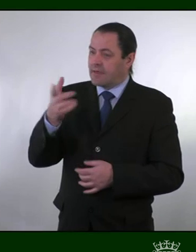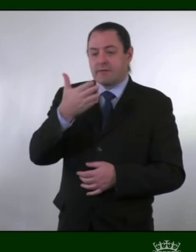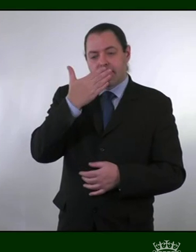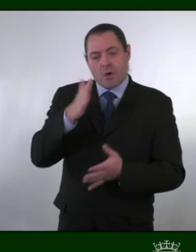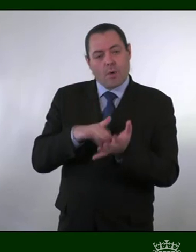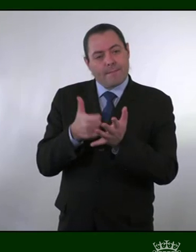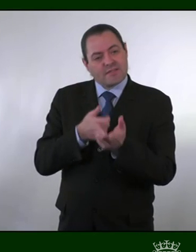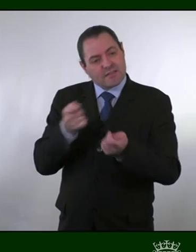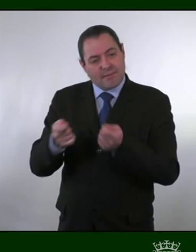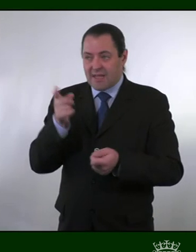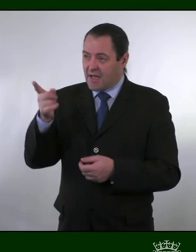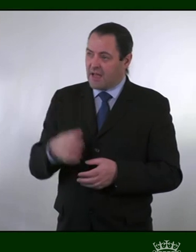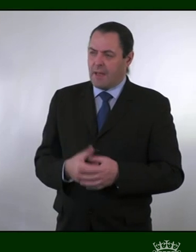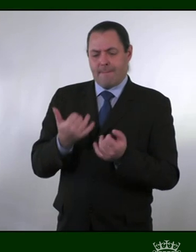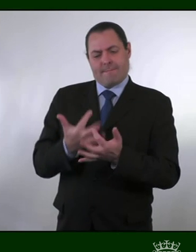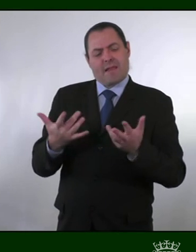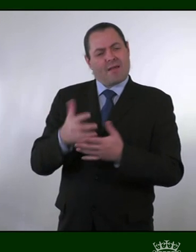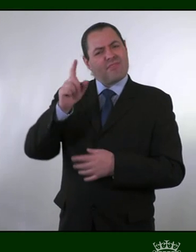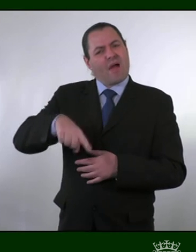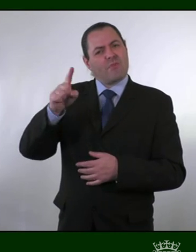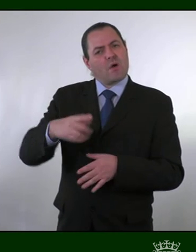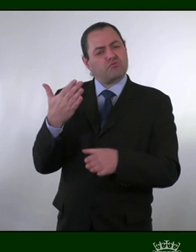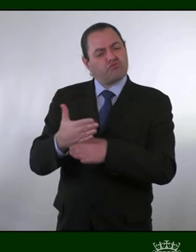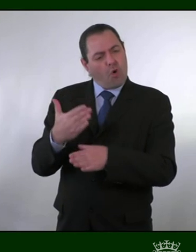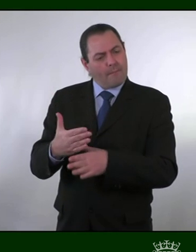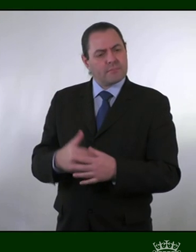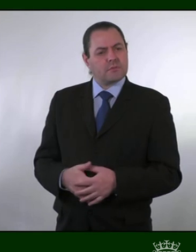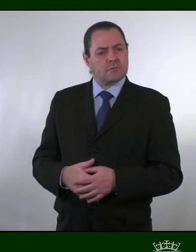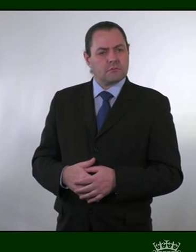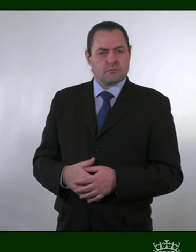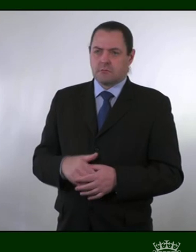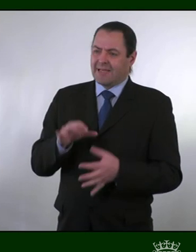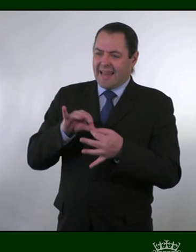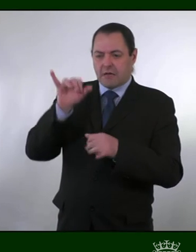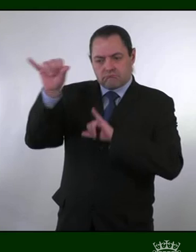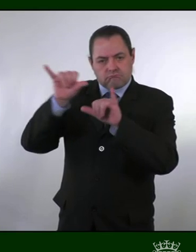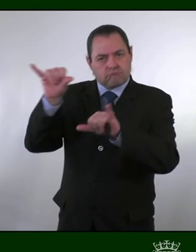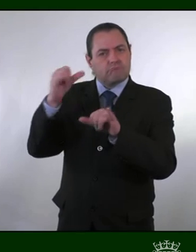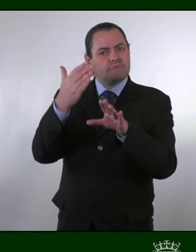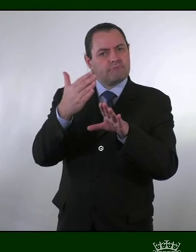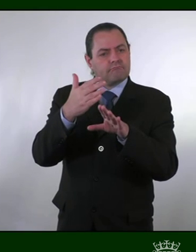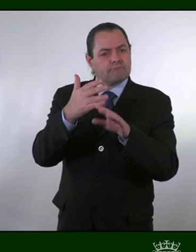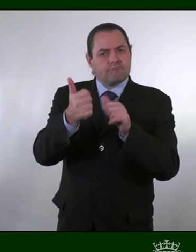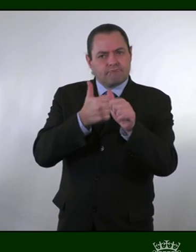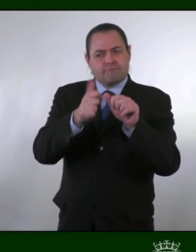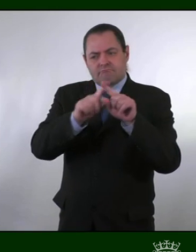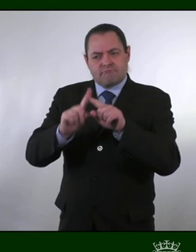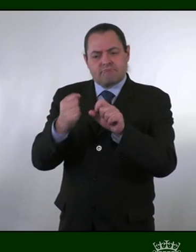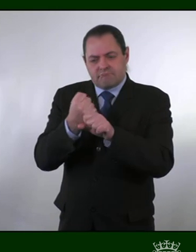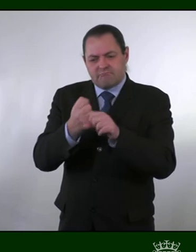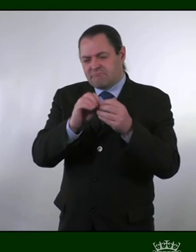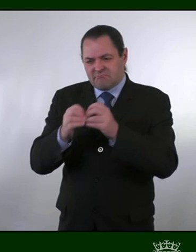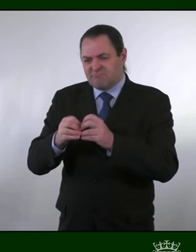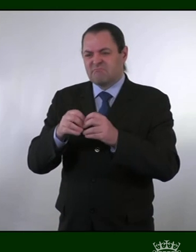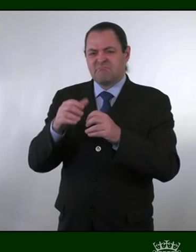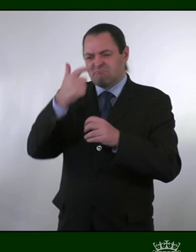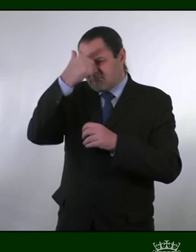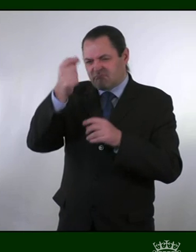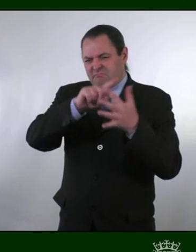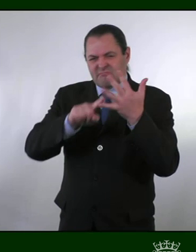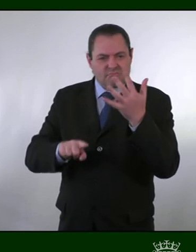Tens of thousands of jobs have already been lost in aviation, and hundreds of thousands more hang in the balance.